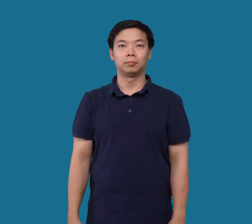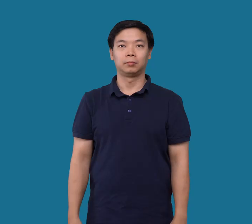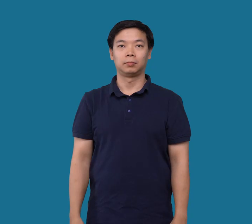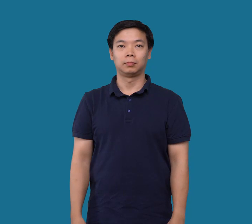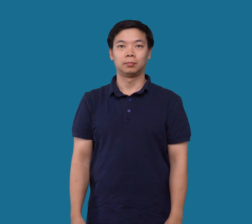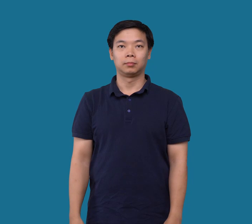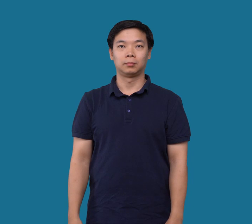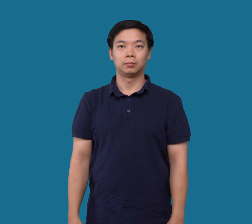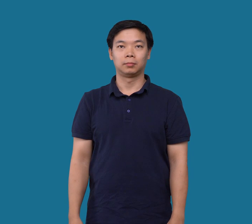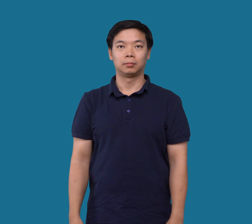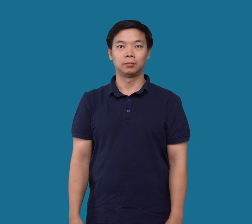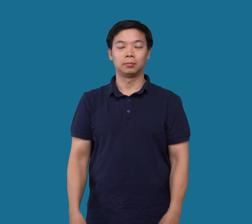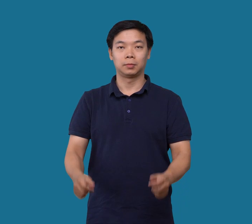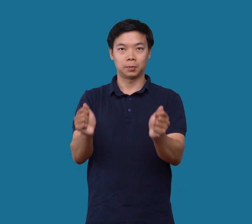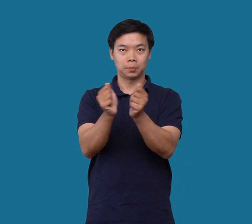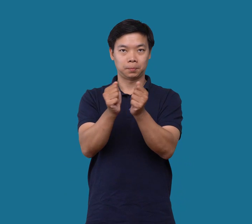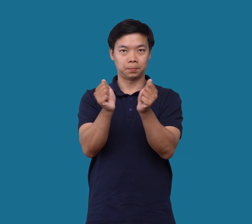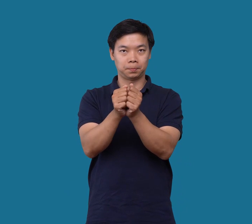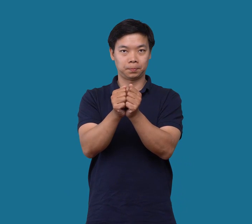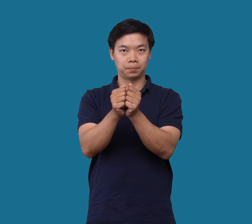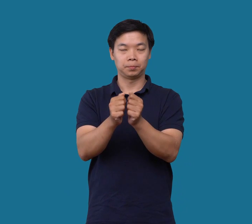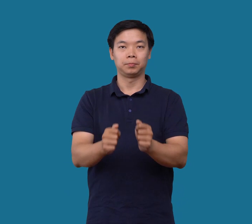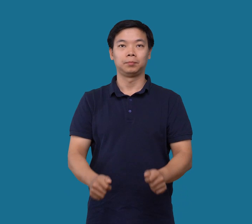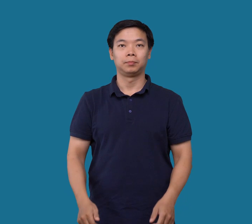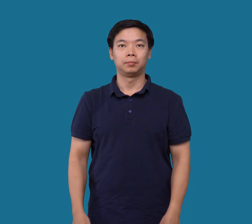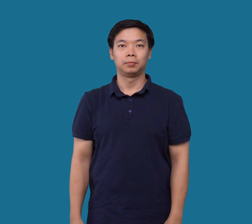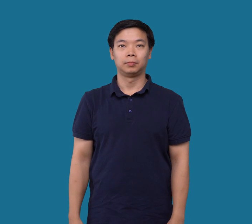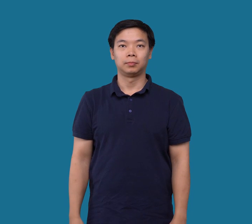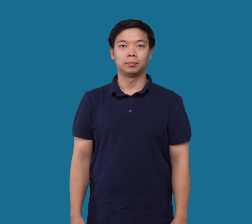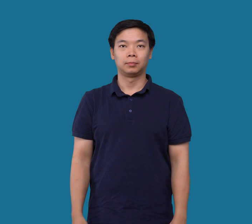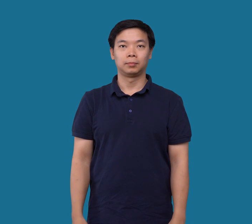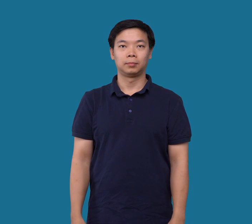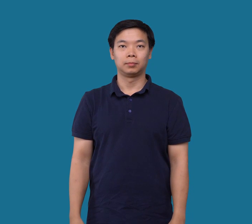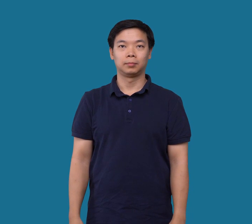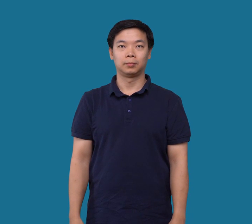họp